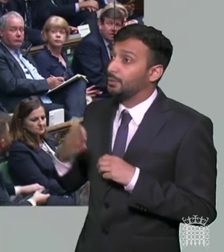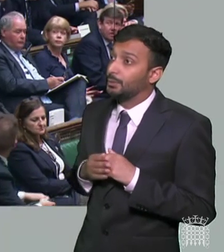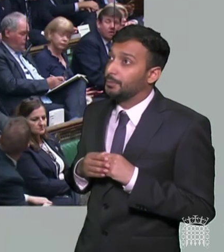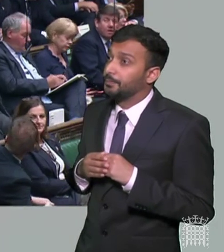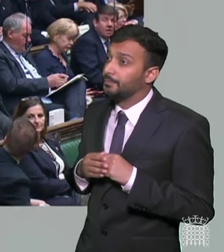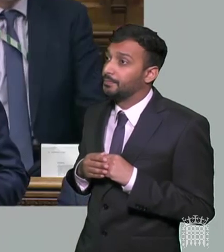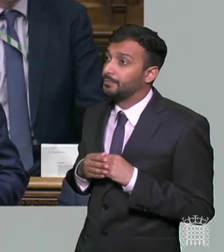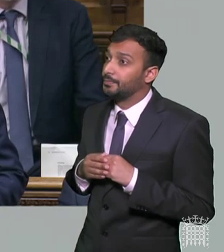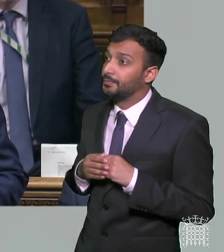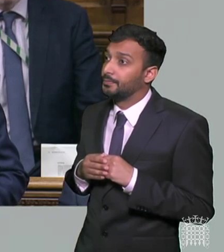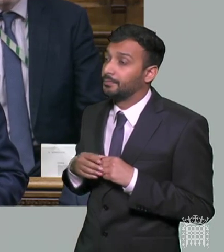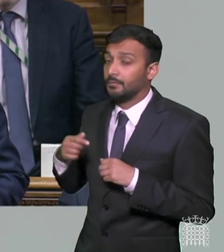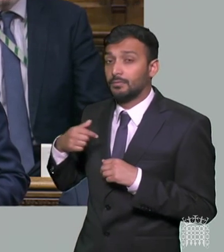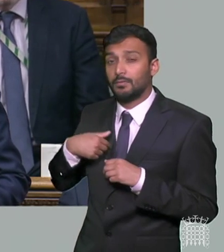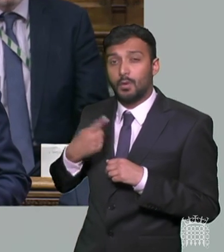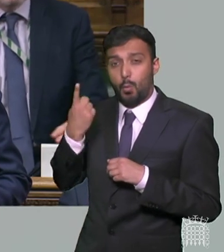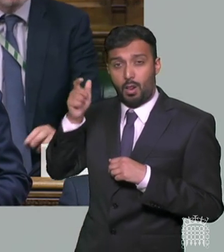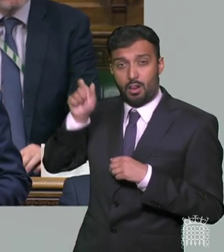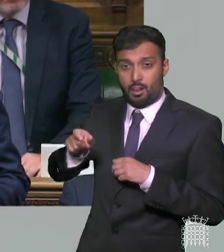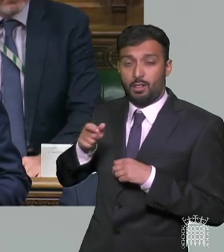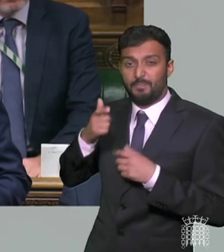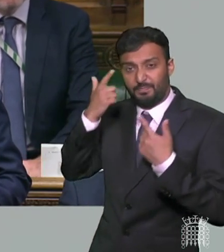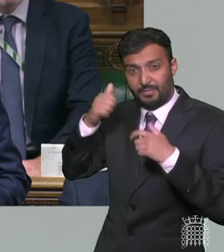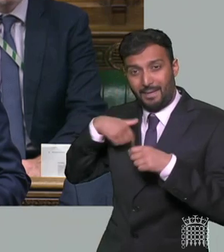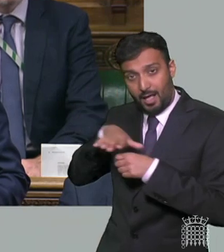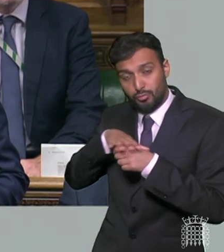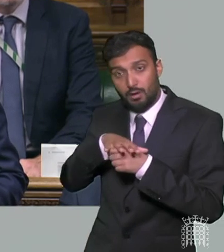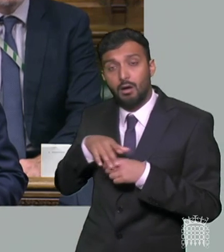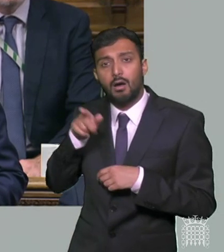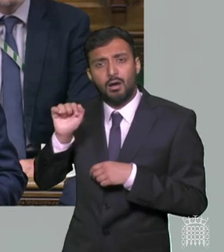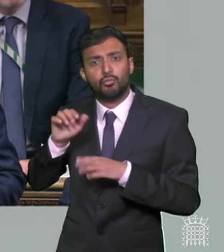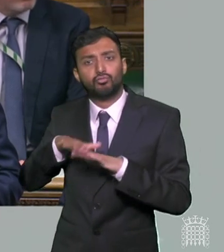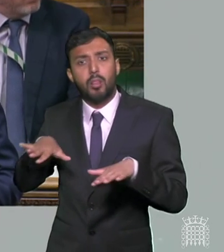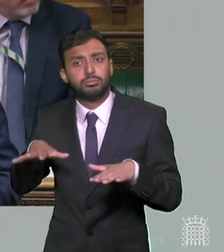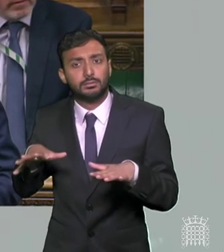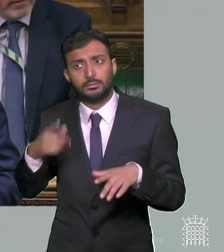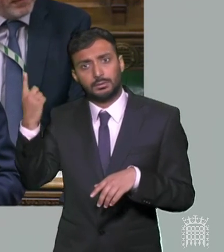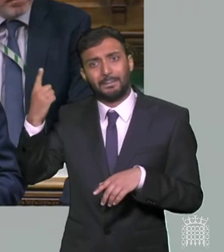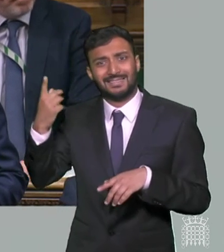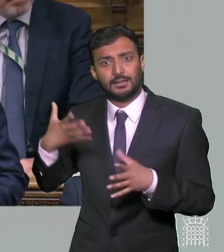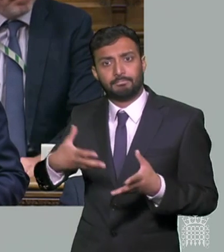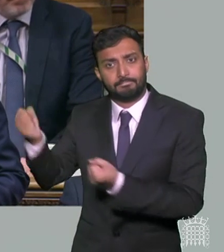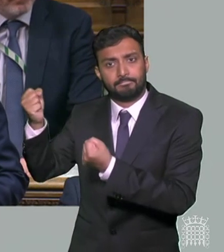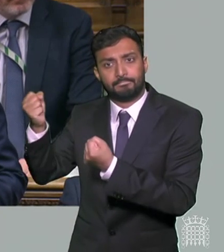My constituent Joel Lindop has suffered the abduction of his young children to Poland.